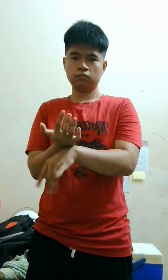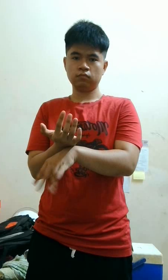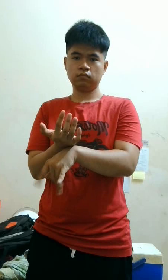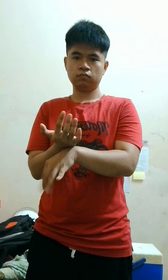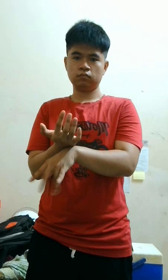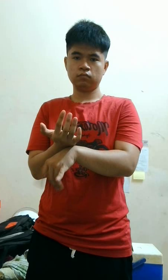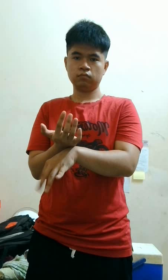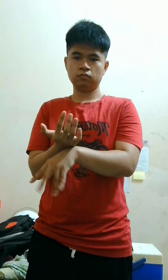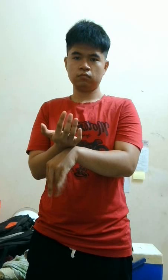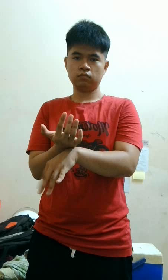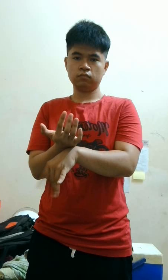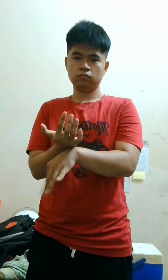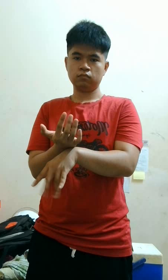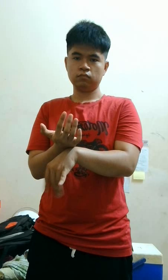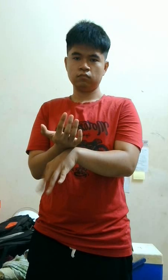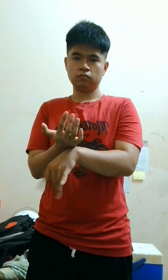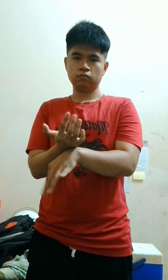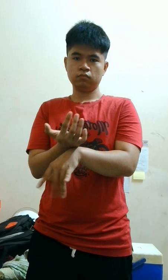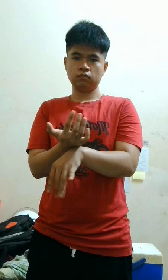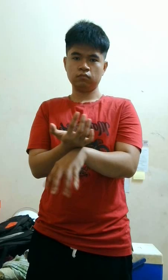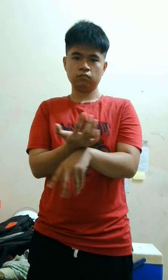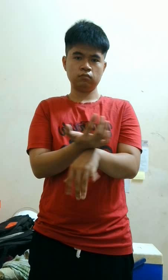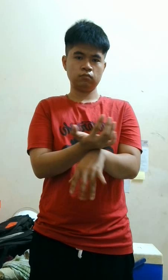ca phe